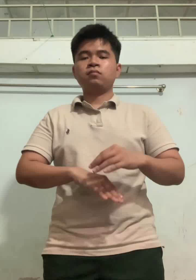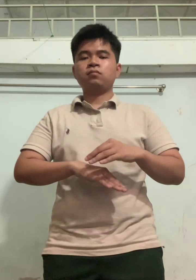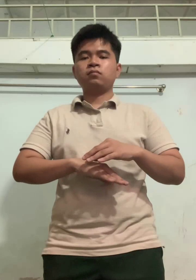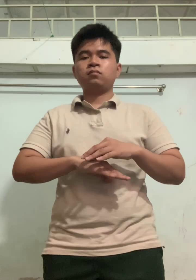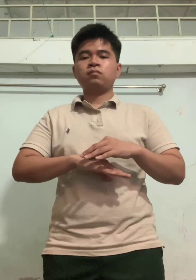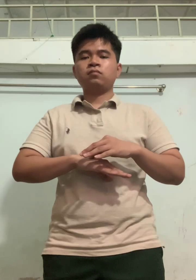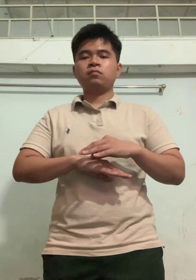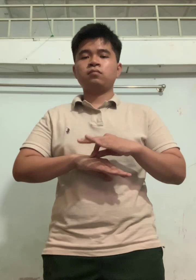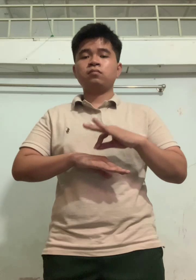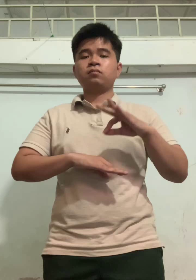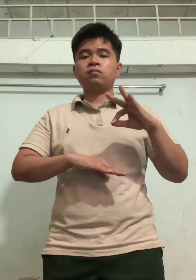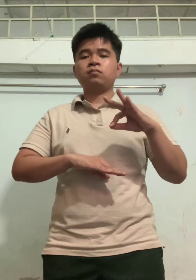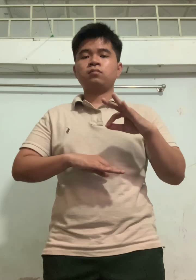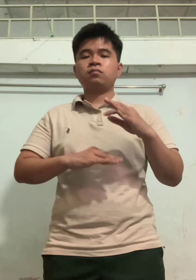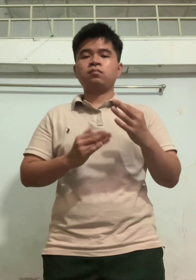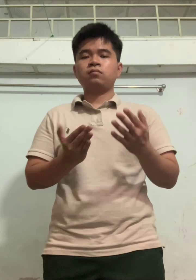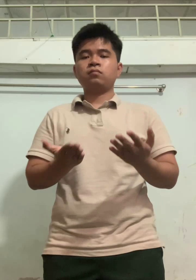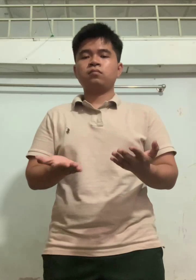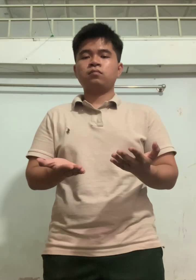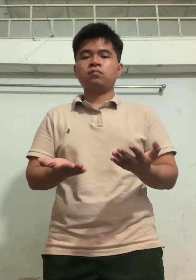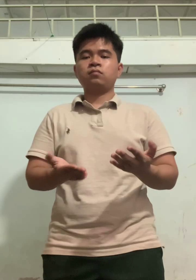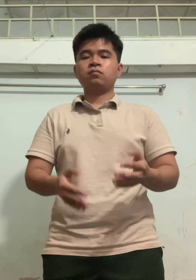tuan nay